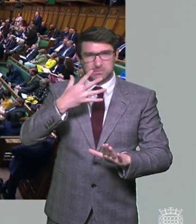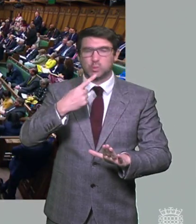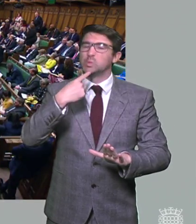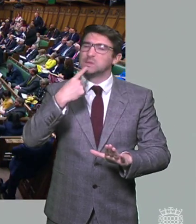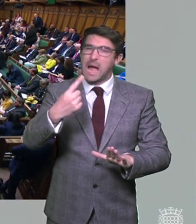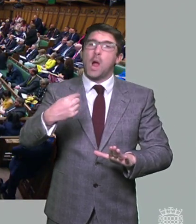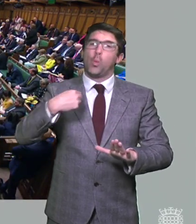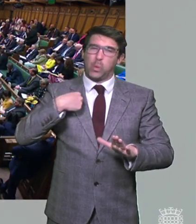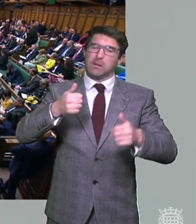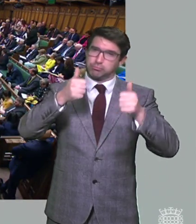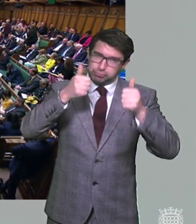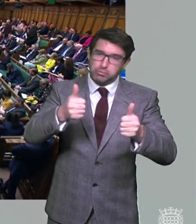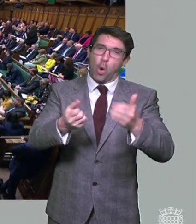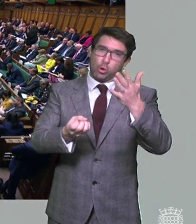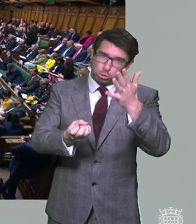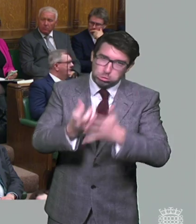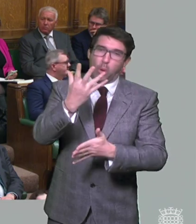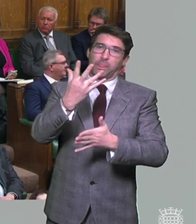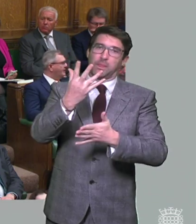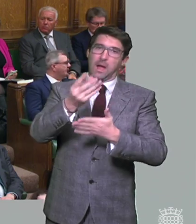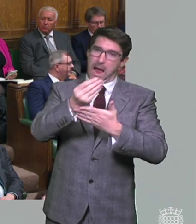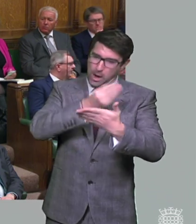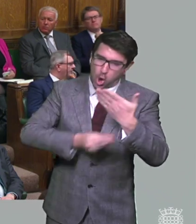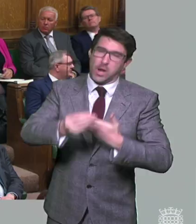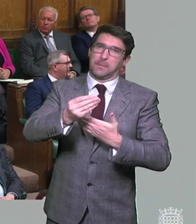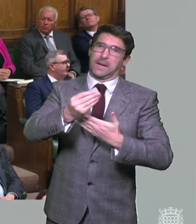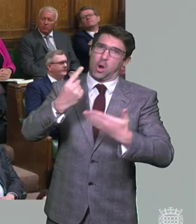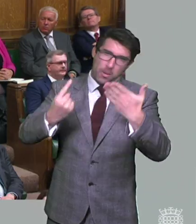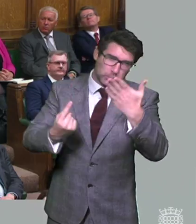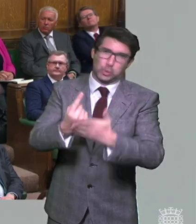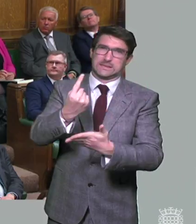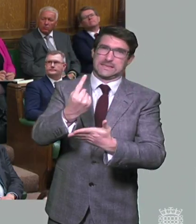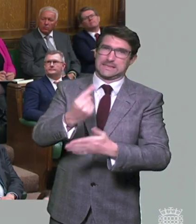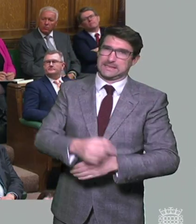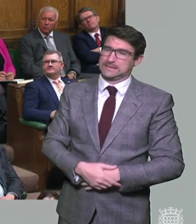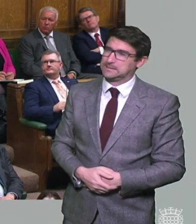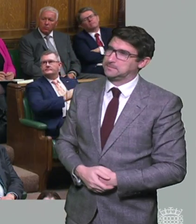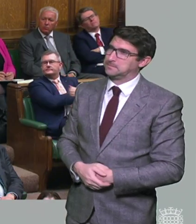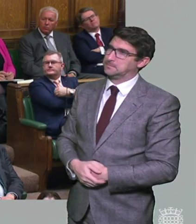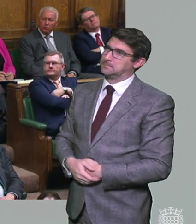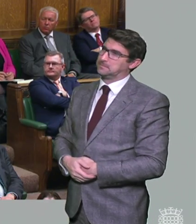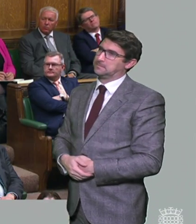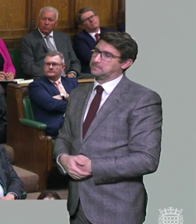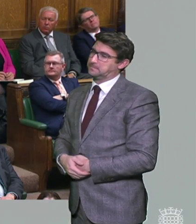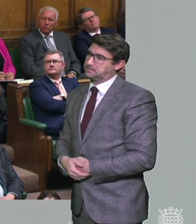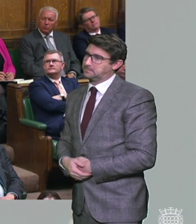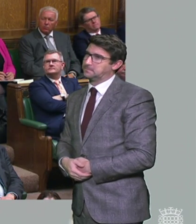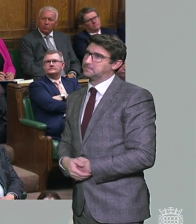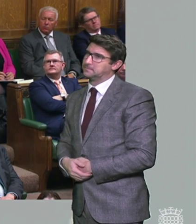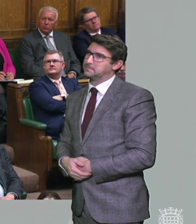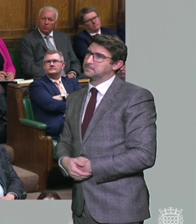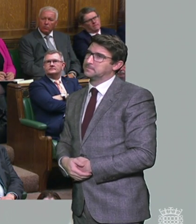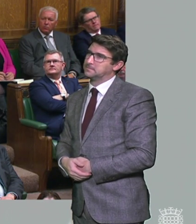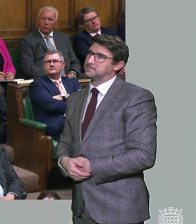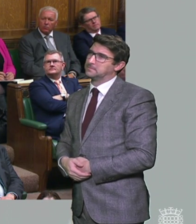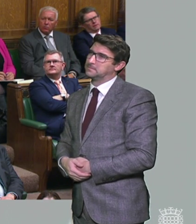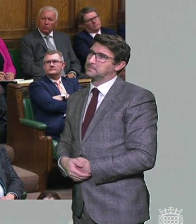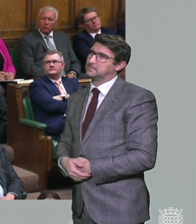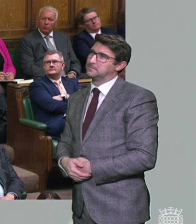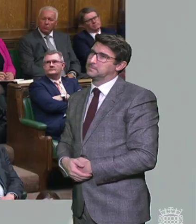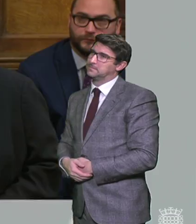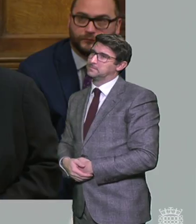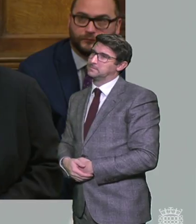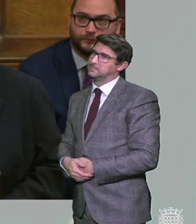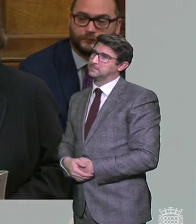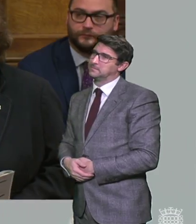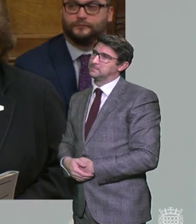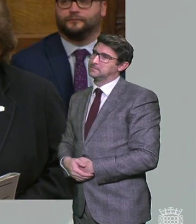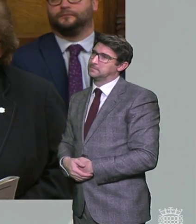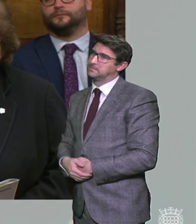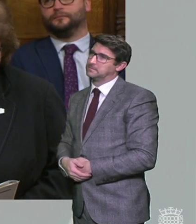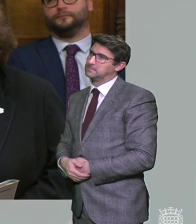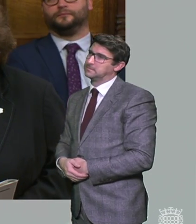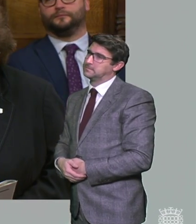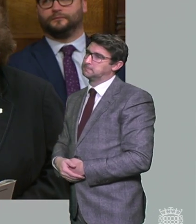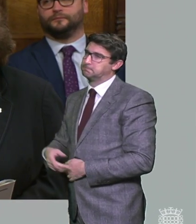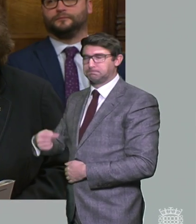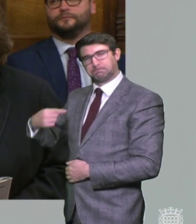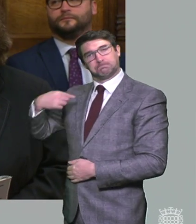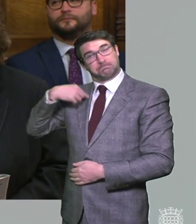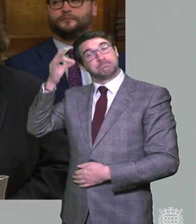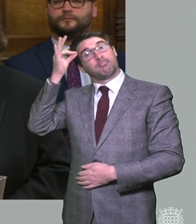My constituents were absolutely delighted that the fracking application in West Lancashire was withdrawn after a moratorium was declared.